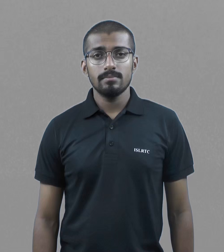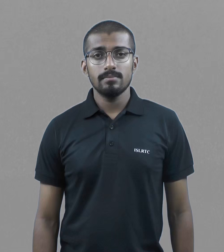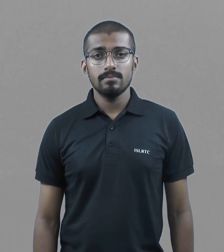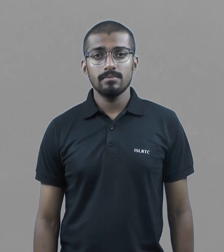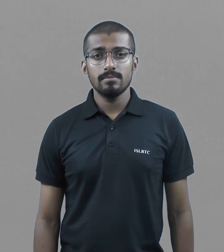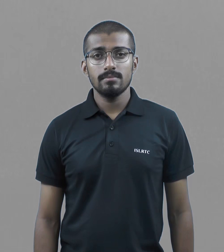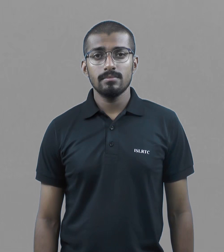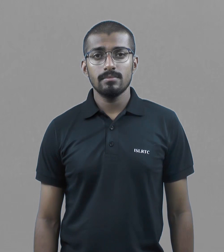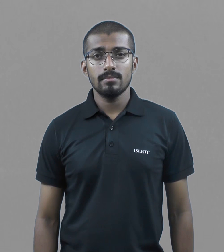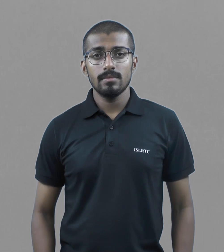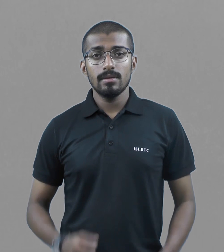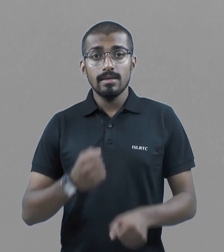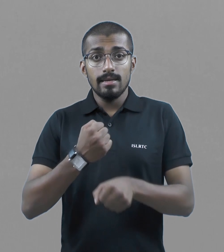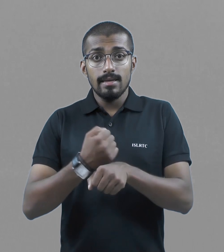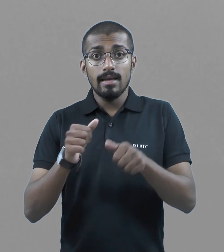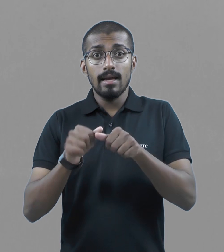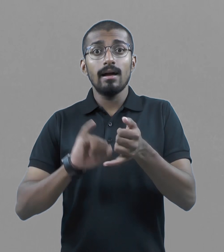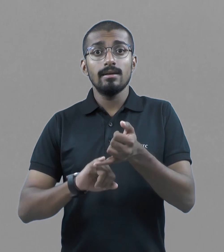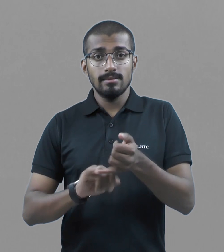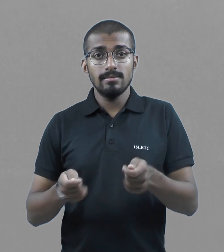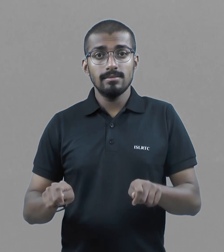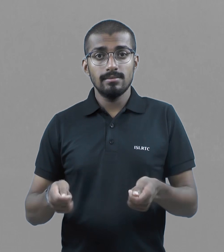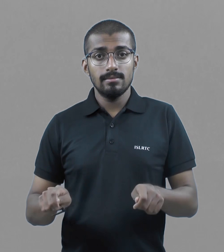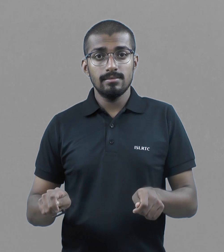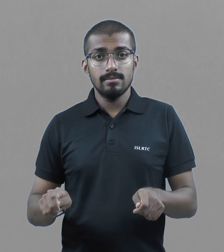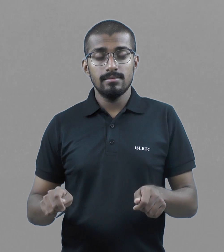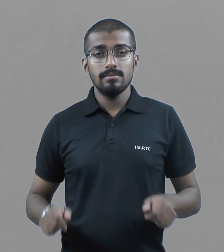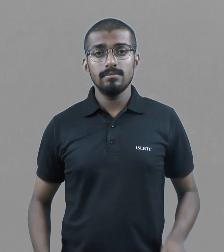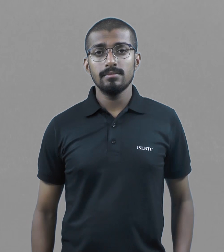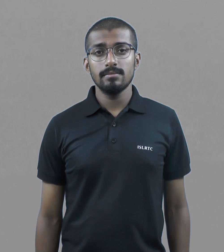Gas Stove